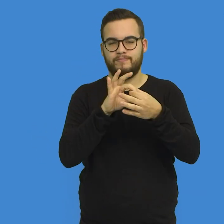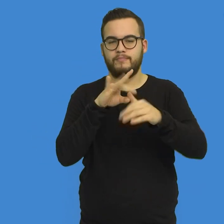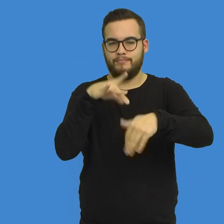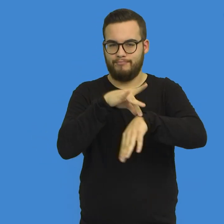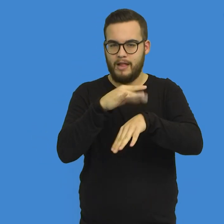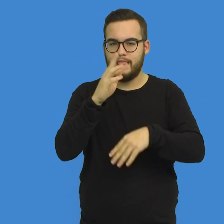enfermo